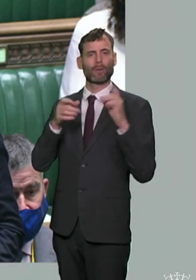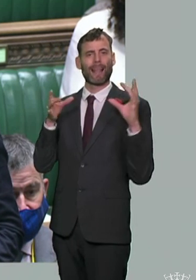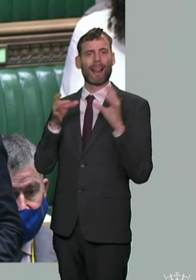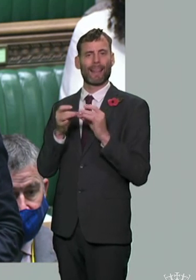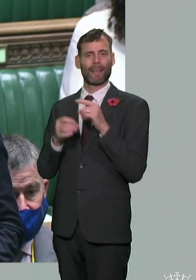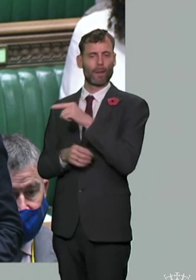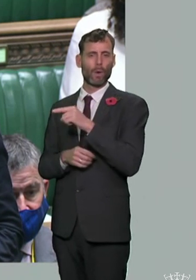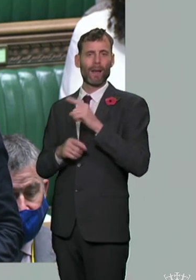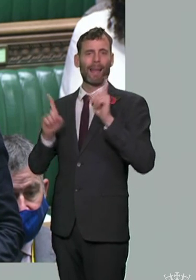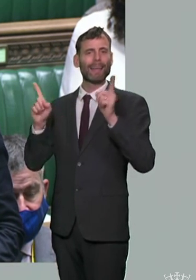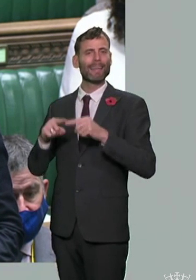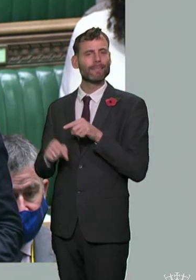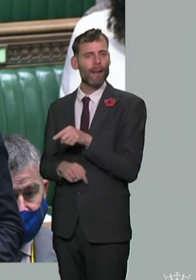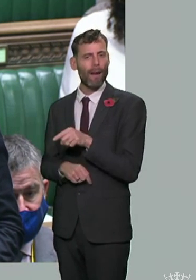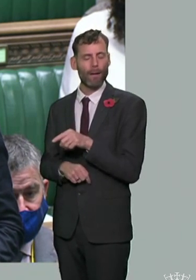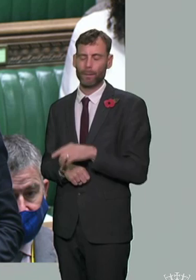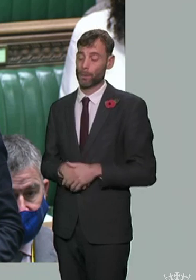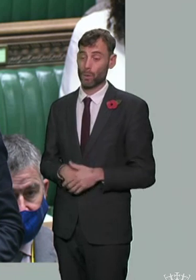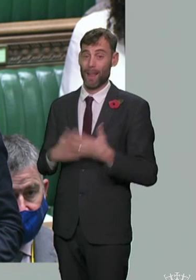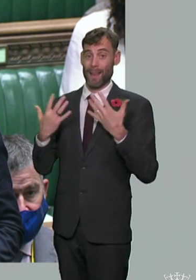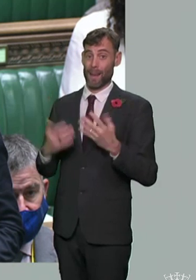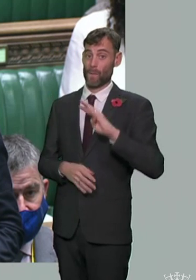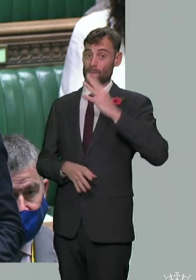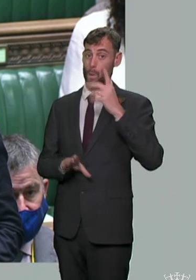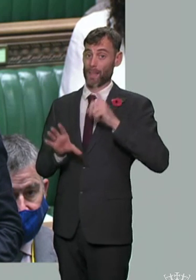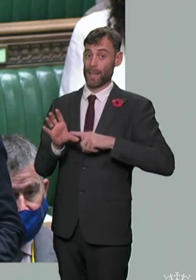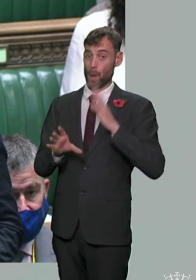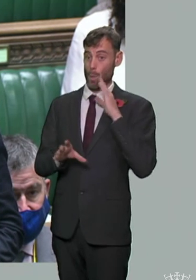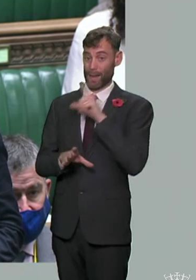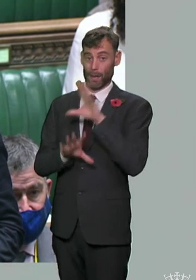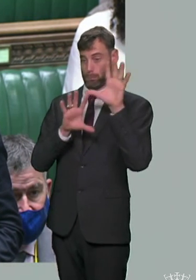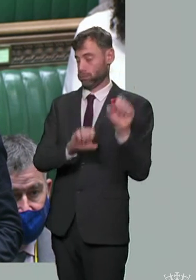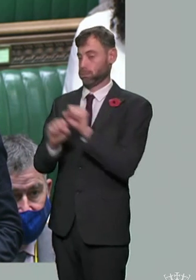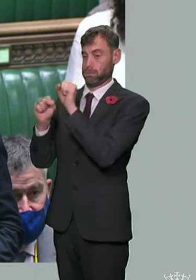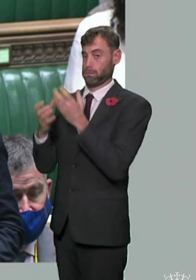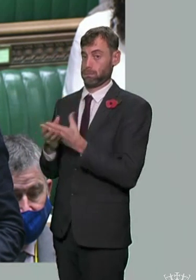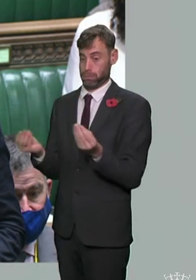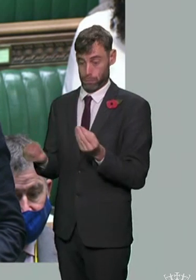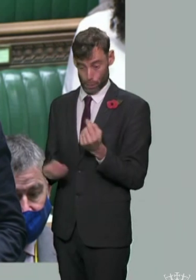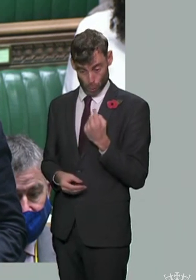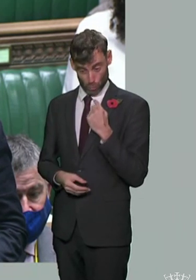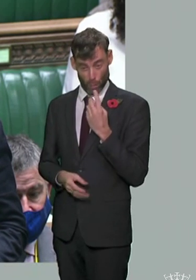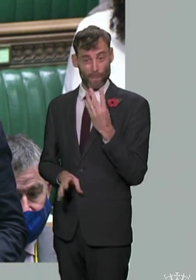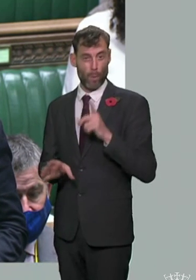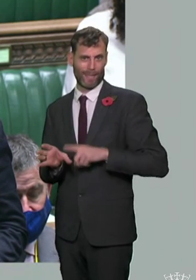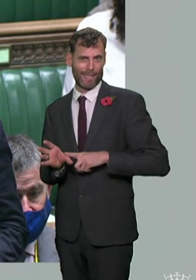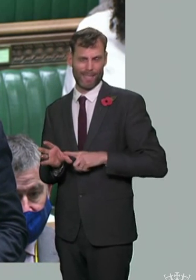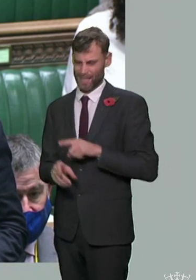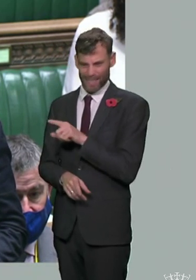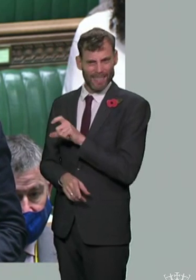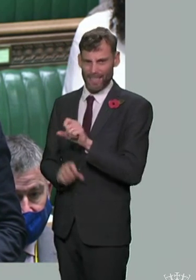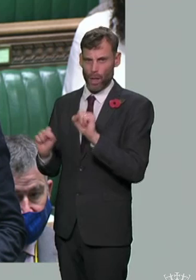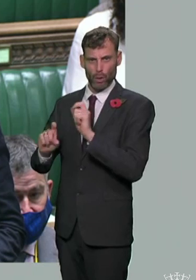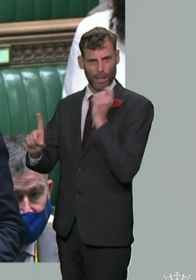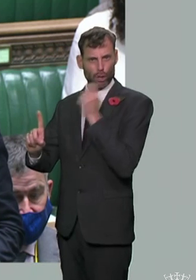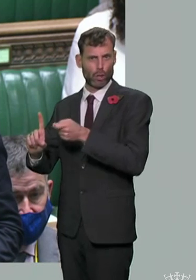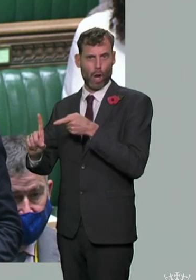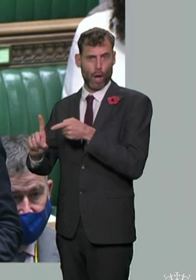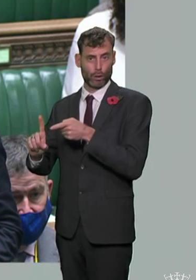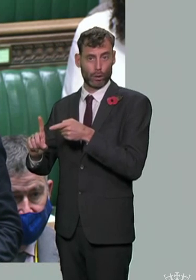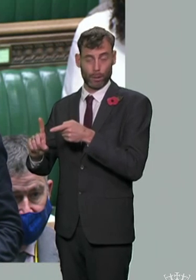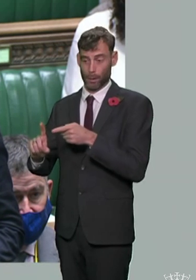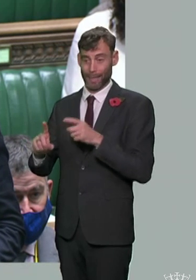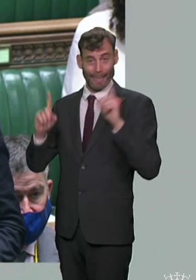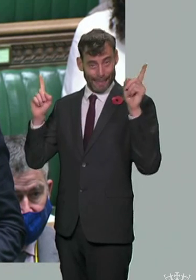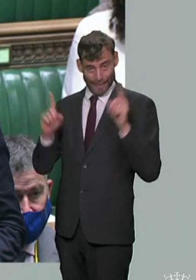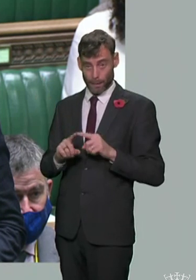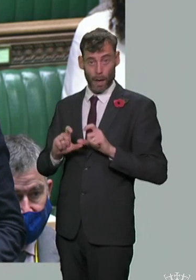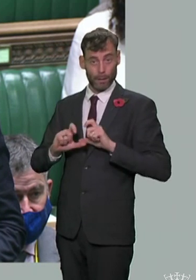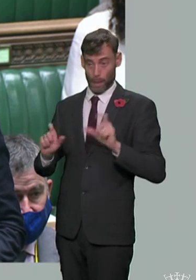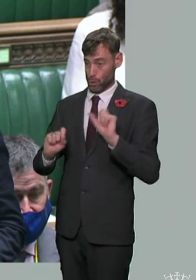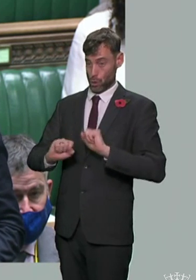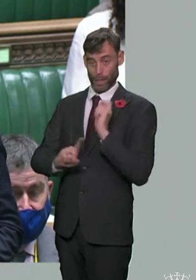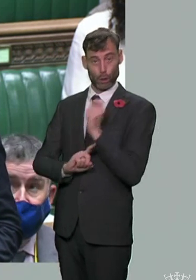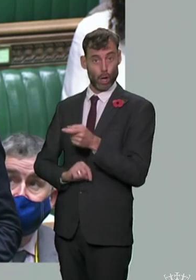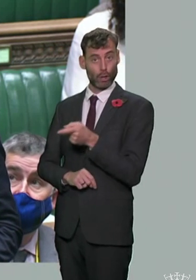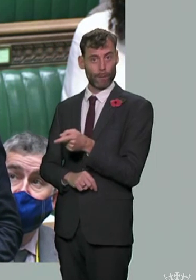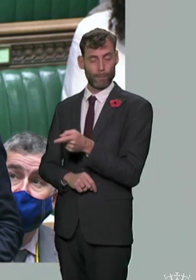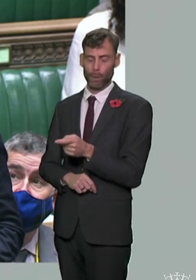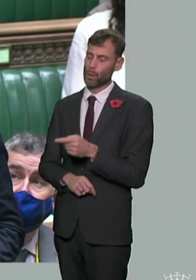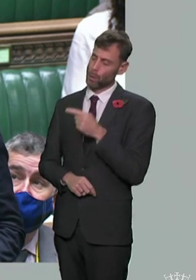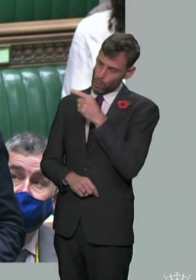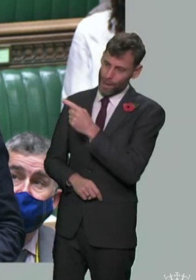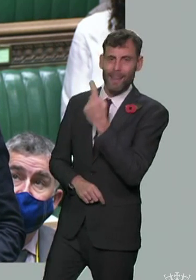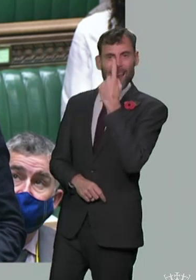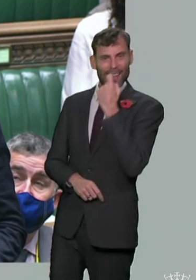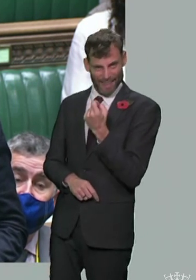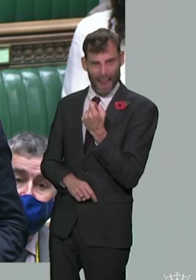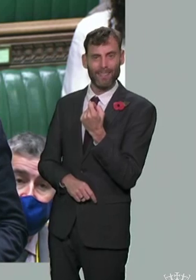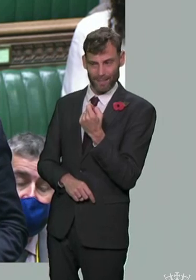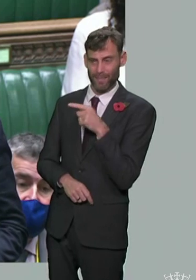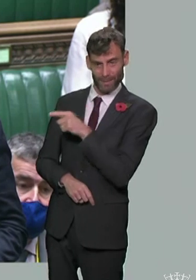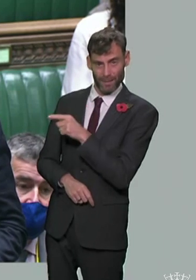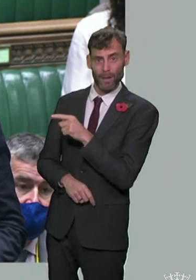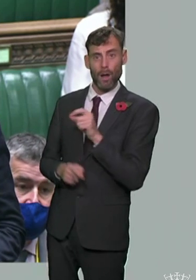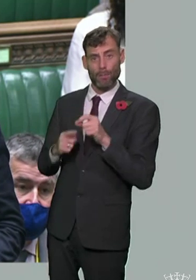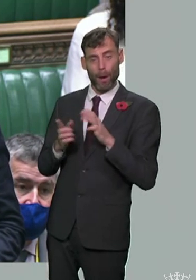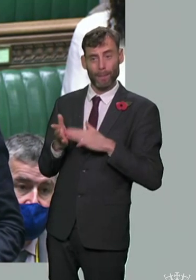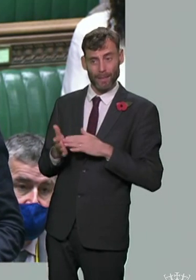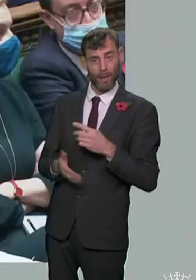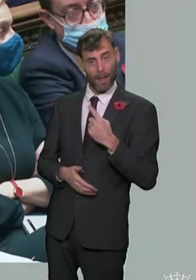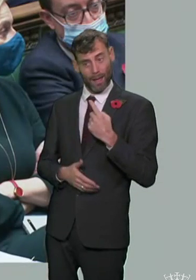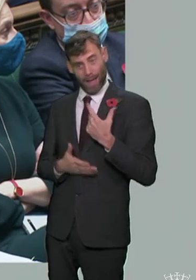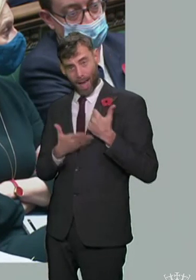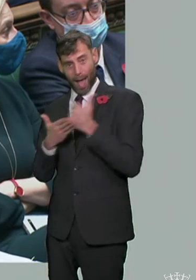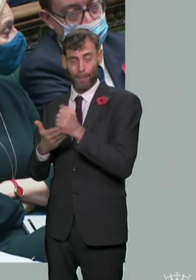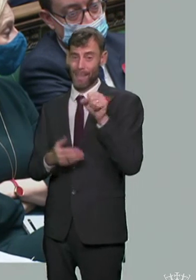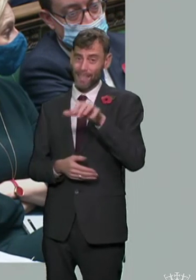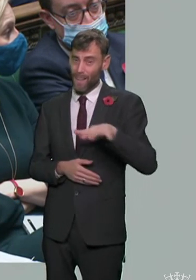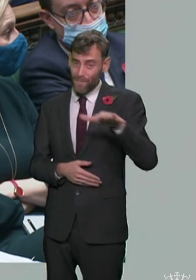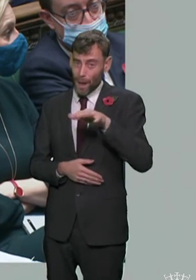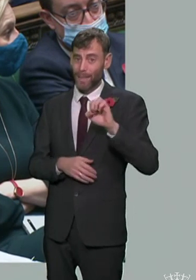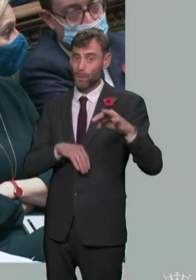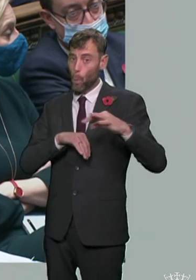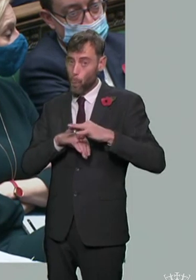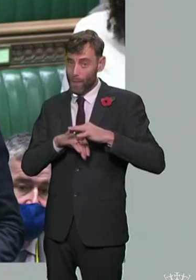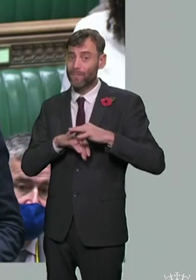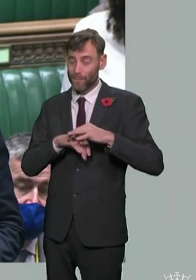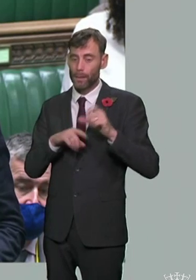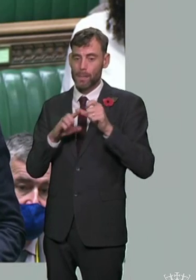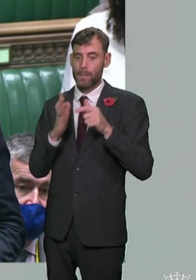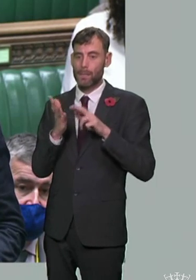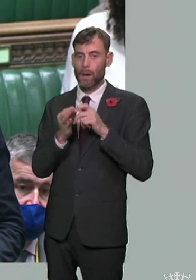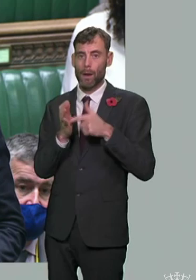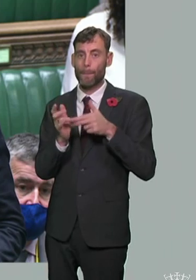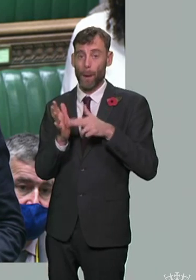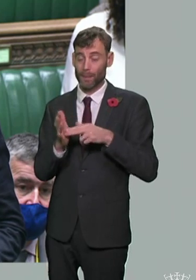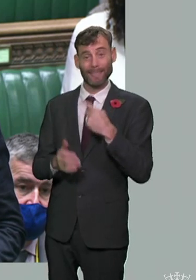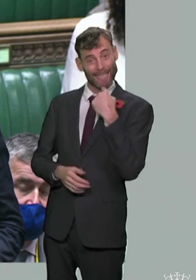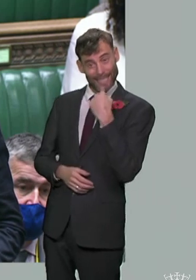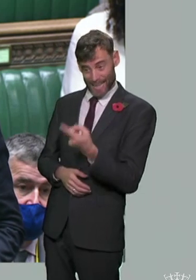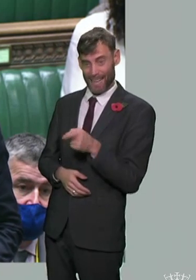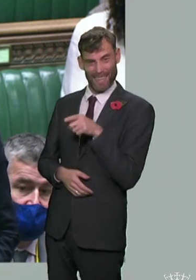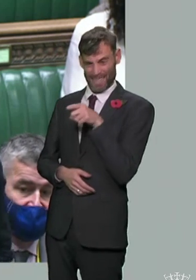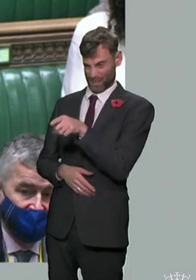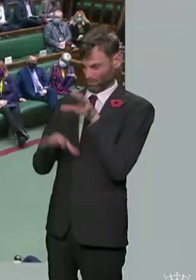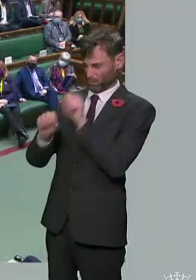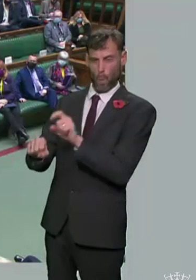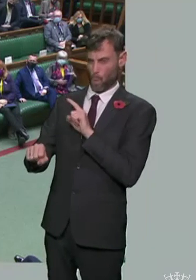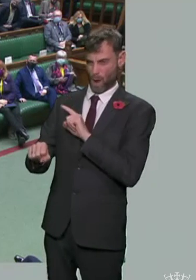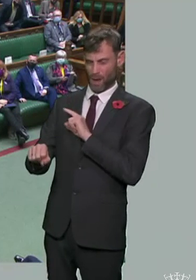As we approach the fourth anniversary of Jagtar’s arrest tomorrow with no charges having been brought in the case by the Government of India, can the Prime Minister’s Government grant the smallest of favours to Jagtar’s wife and his family in Dumbarton and declare his detention an arbitrary one?